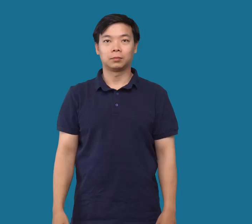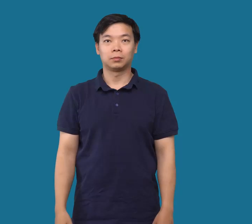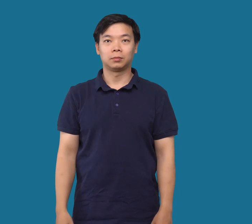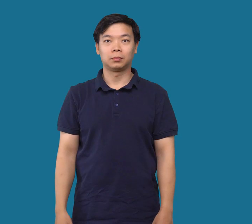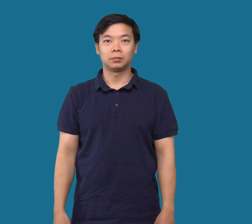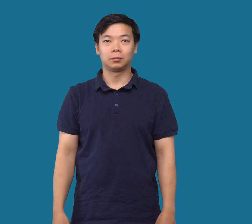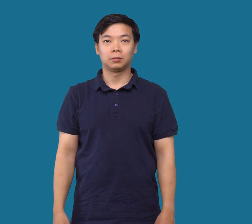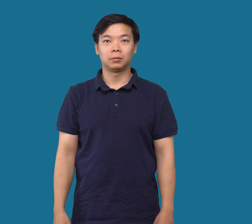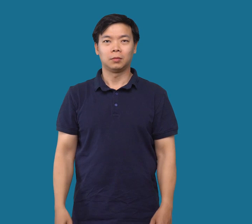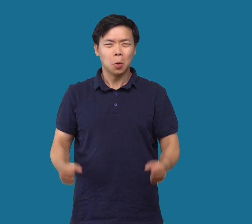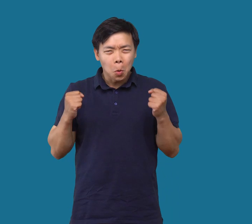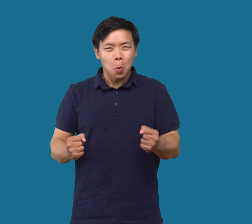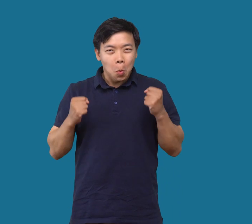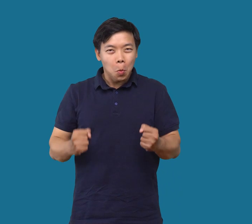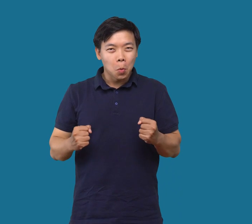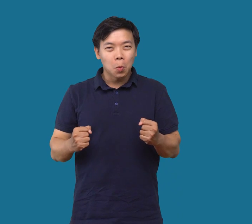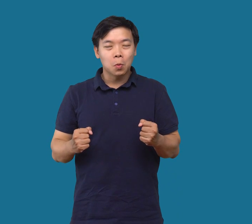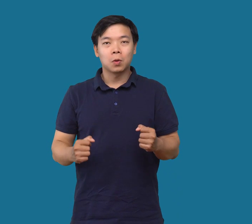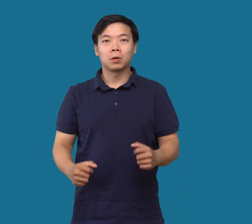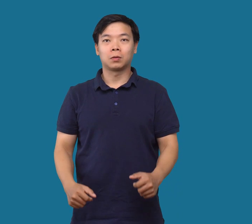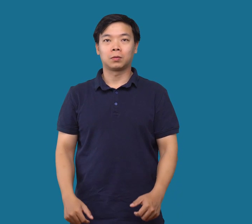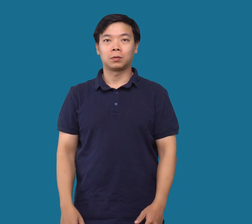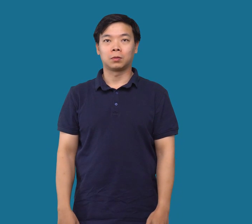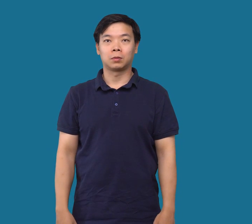cố gắng